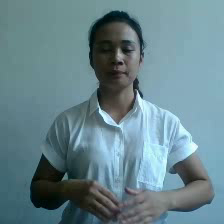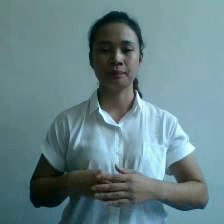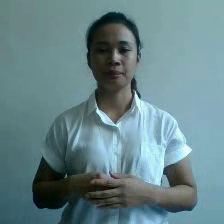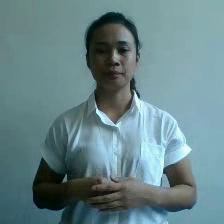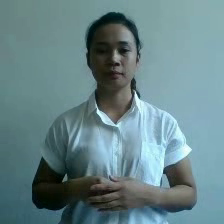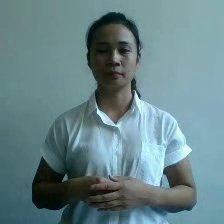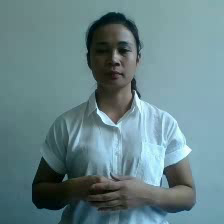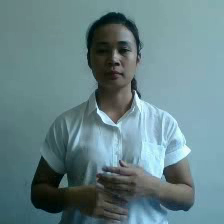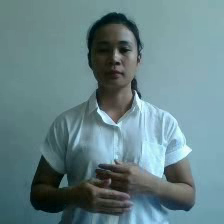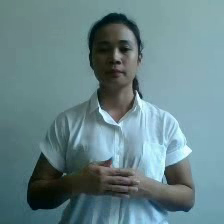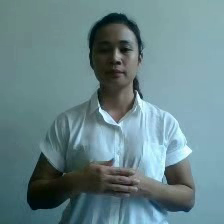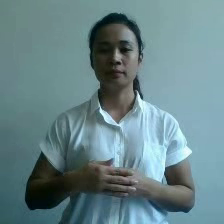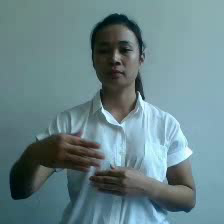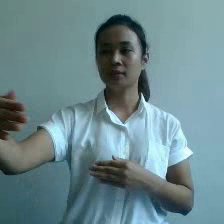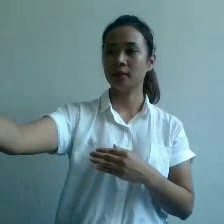Xa